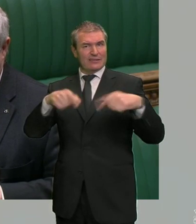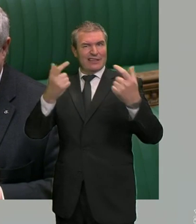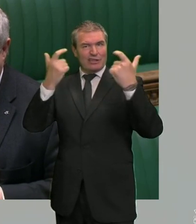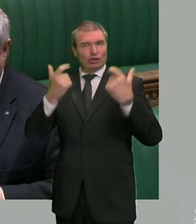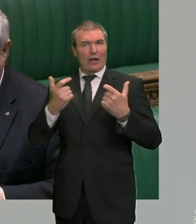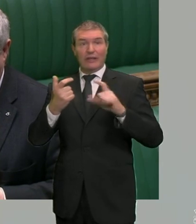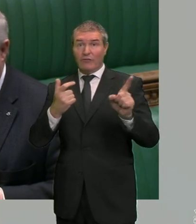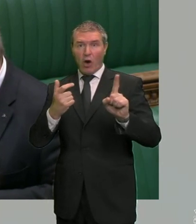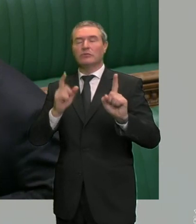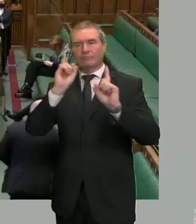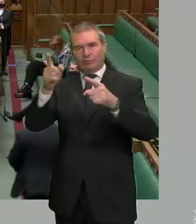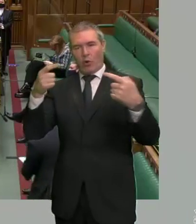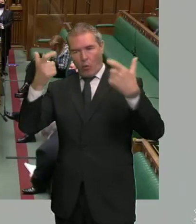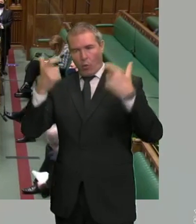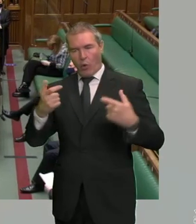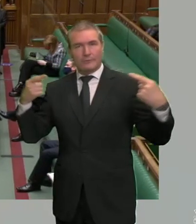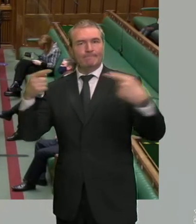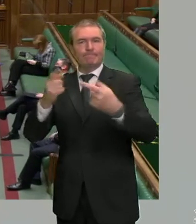If not, we will see you in court.